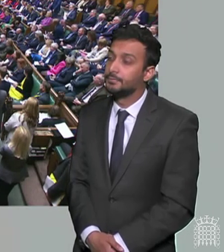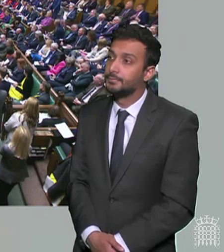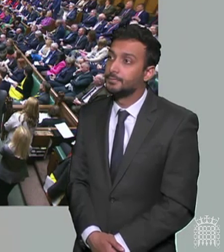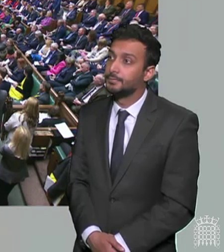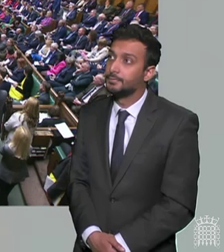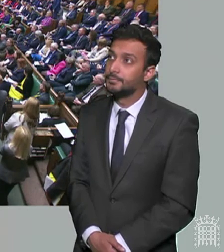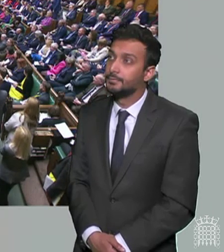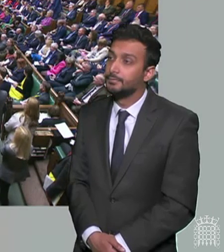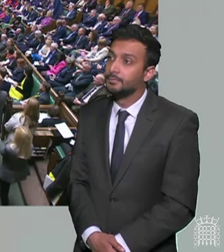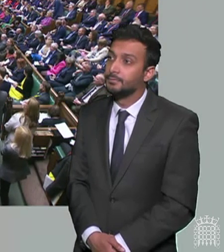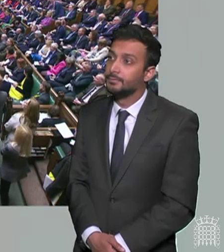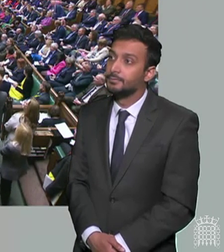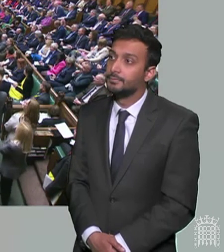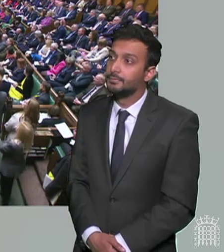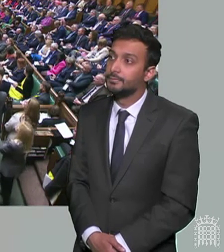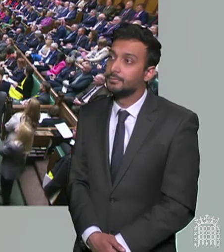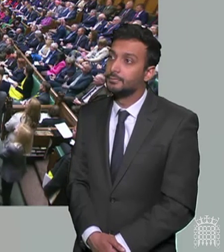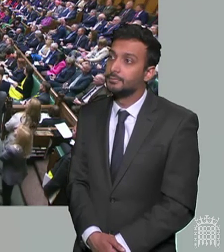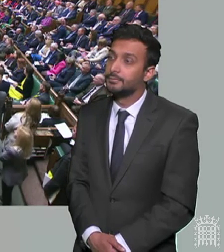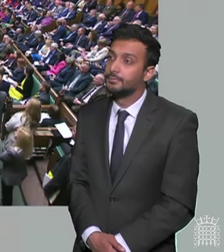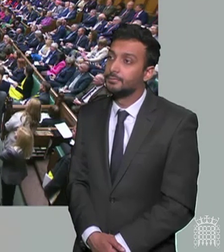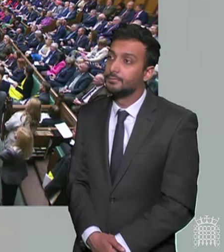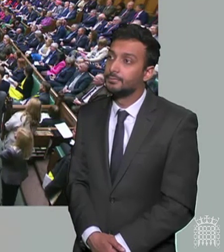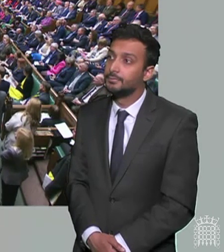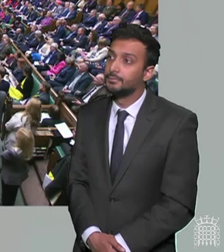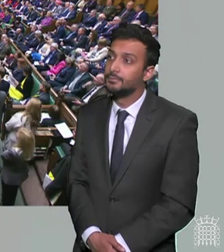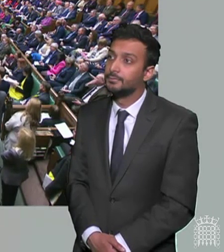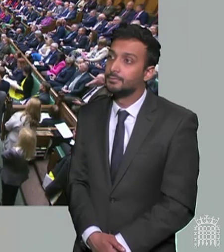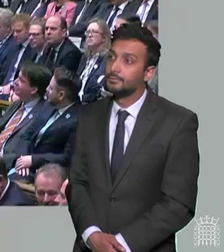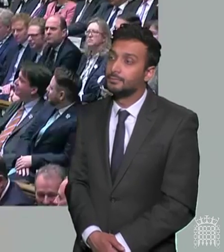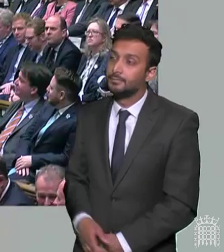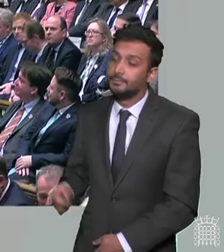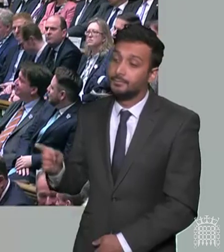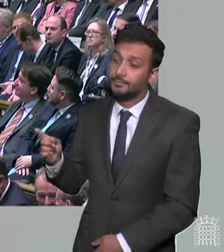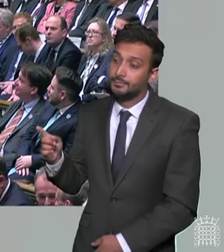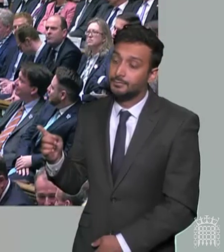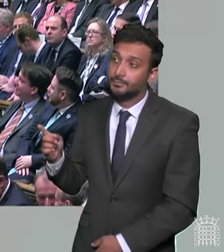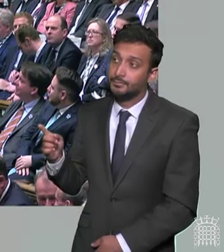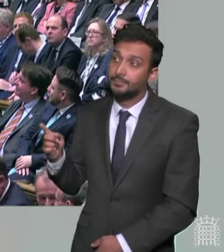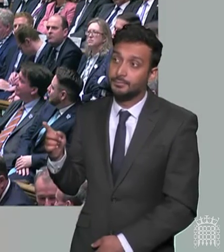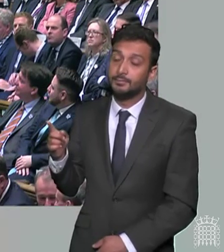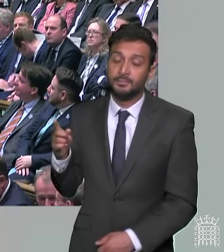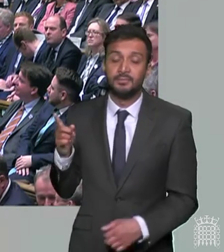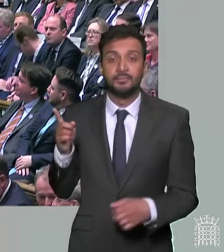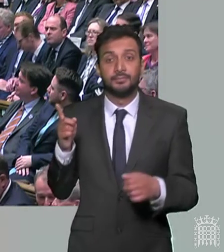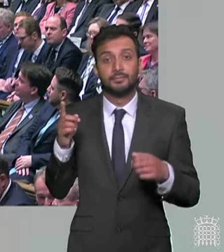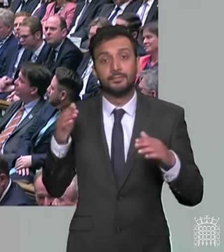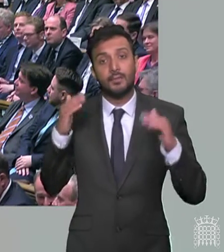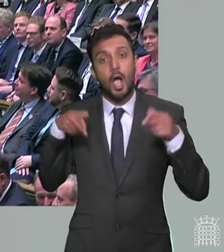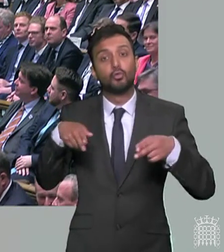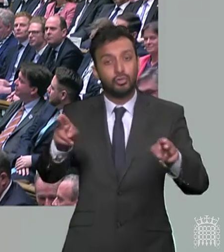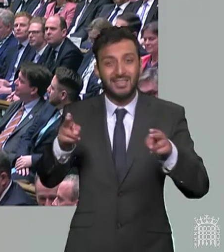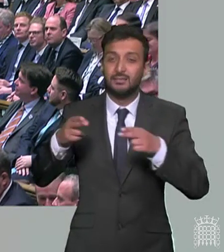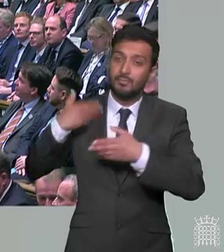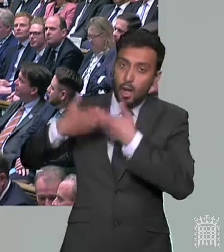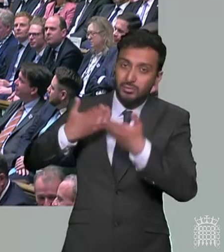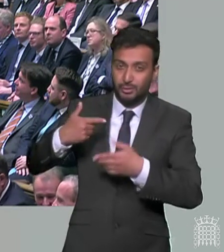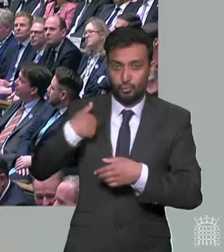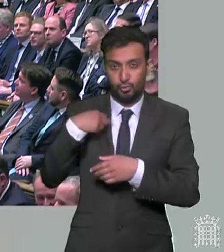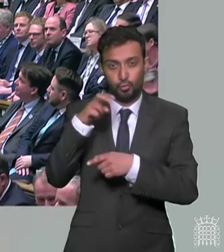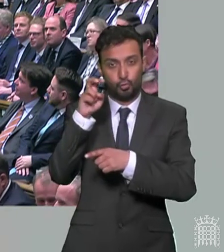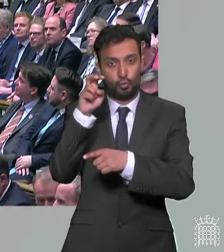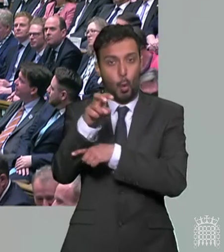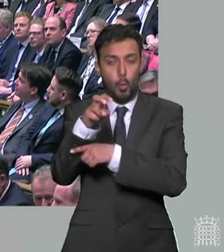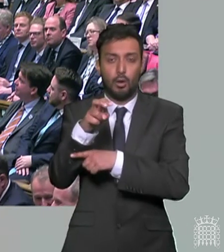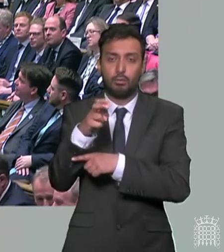High streets and heritage mean a lot to the people of Stoke-on-Trent North, Kidsgrove and Talke.